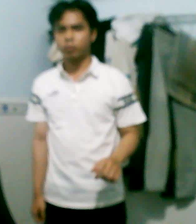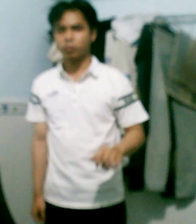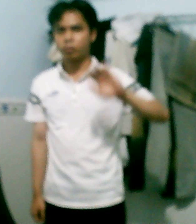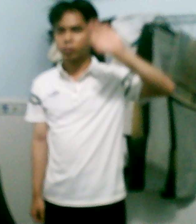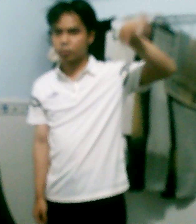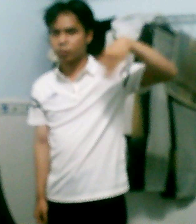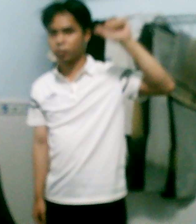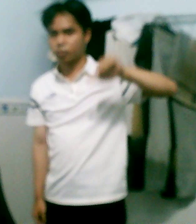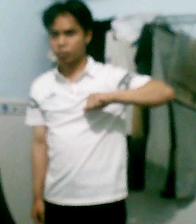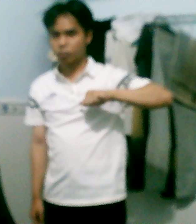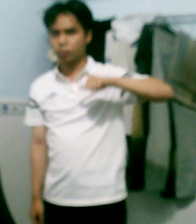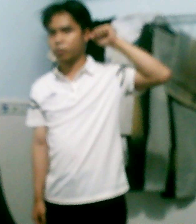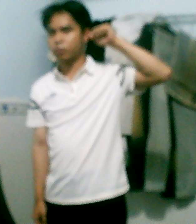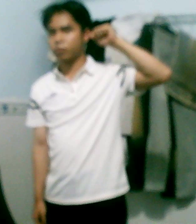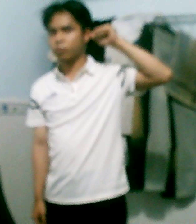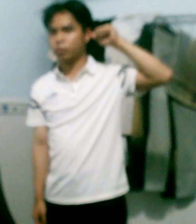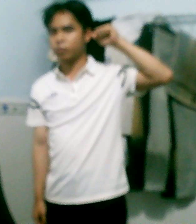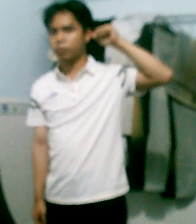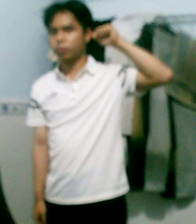thay co